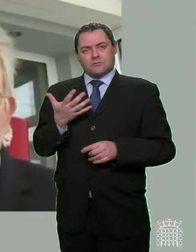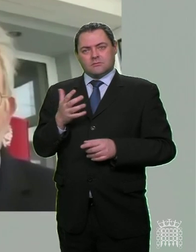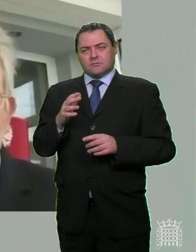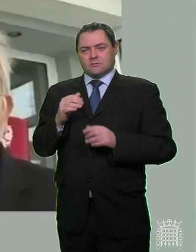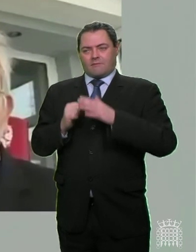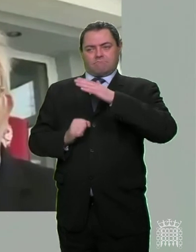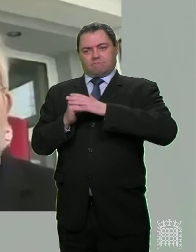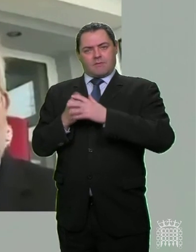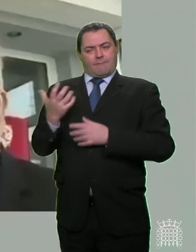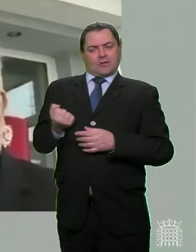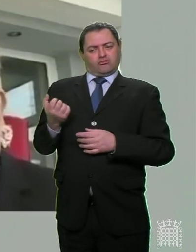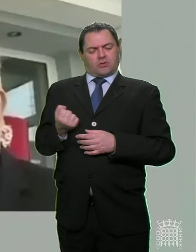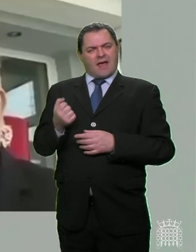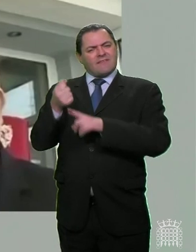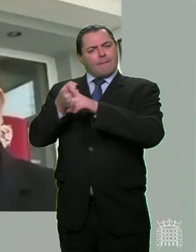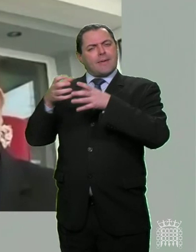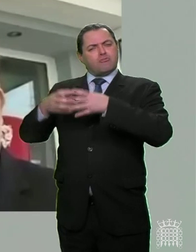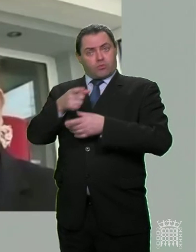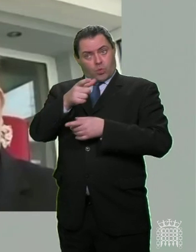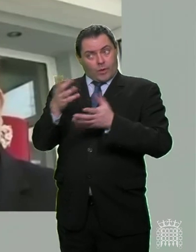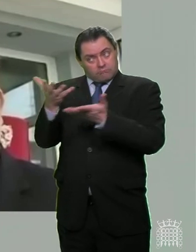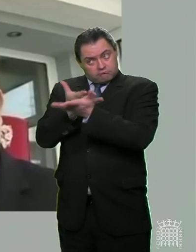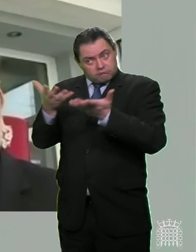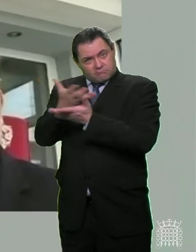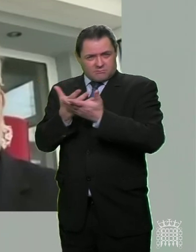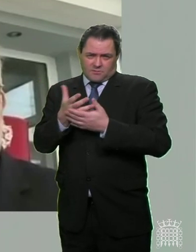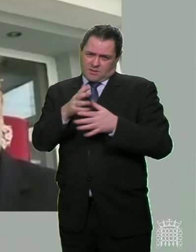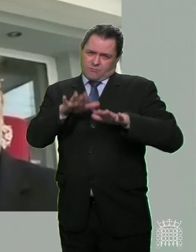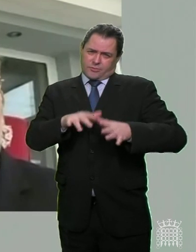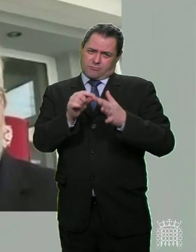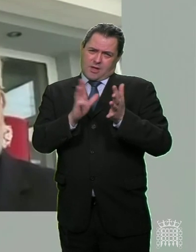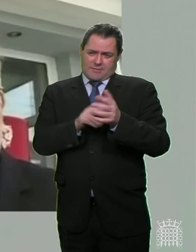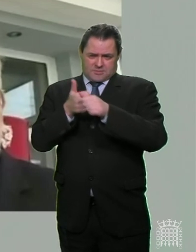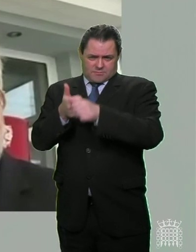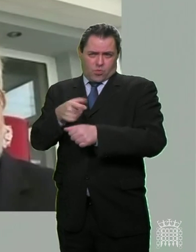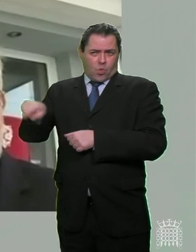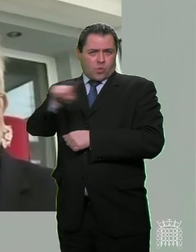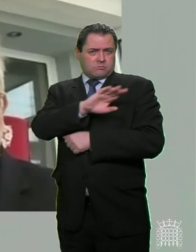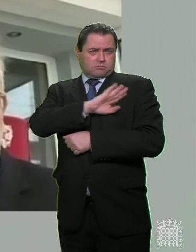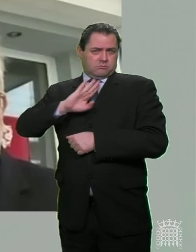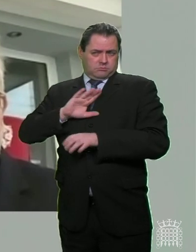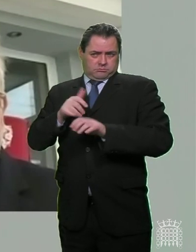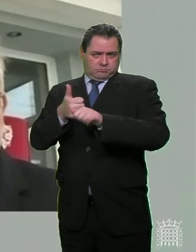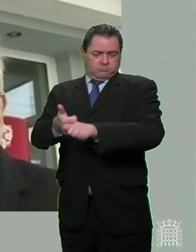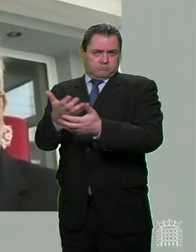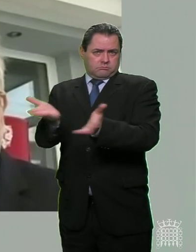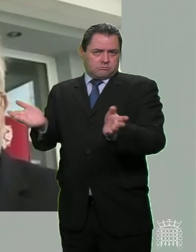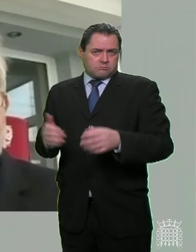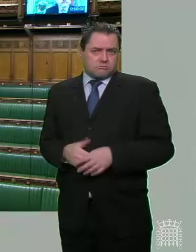As a start, that is the very least that a British Prime Minister could do for Britain’s greatest generation.